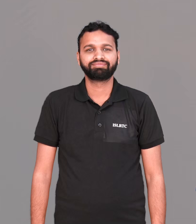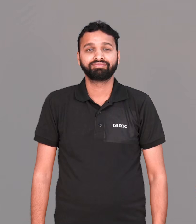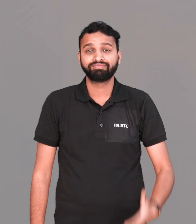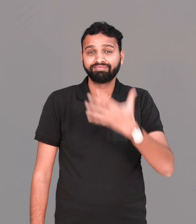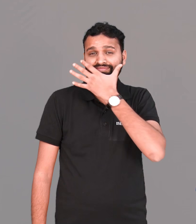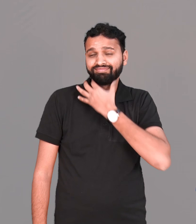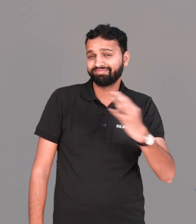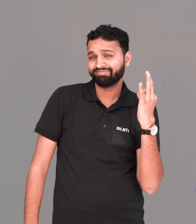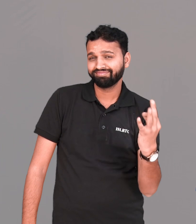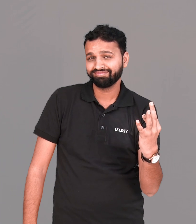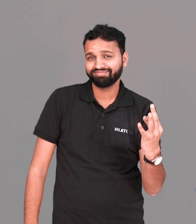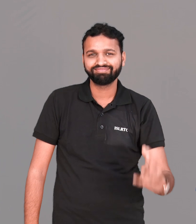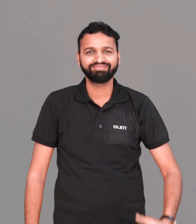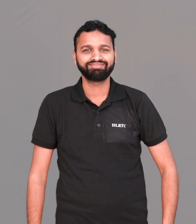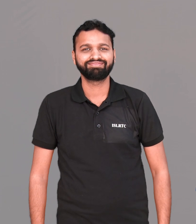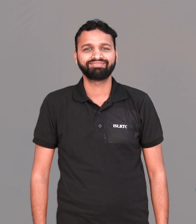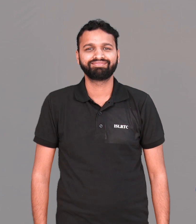Beautiful